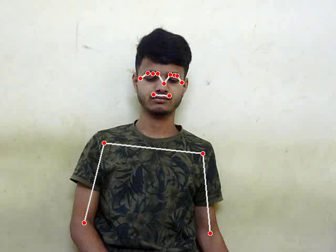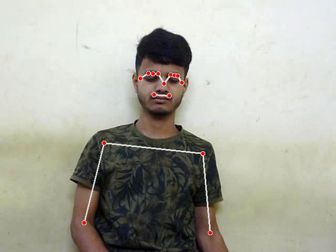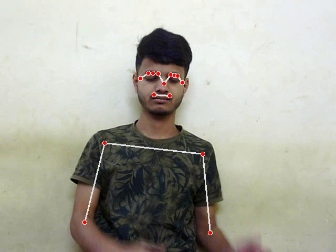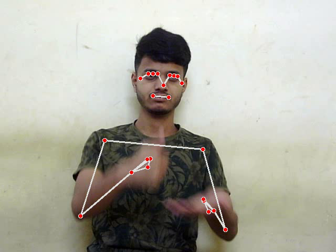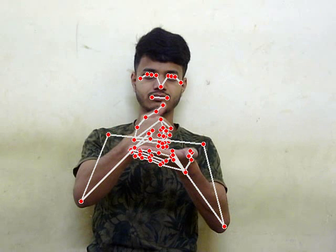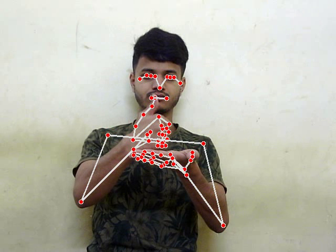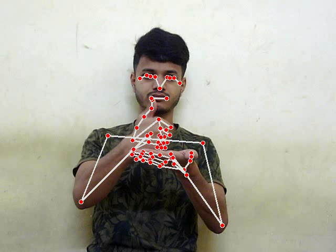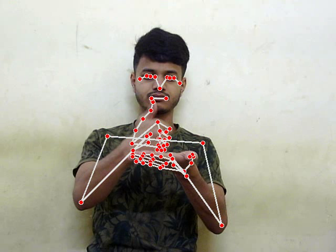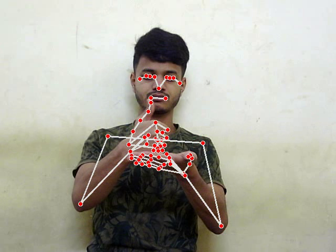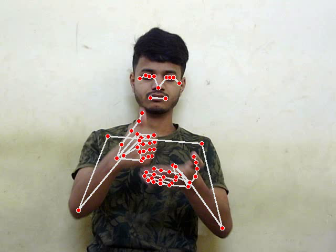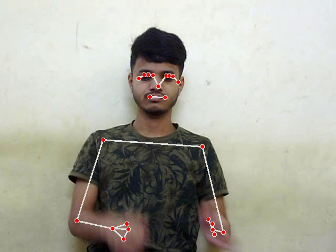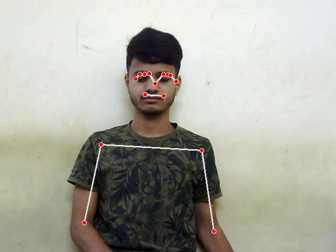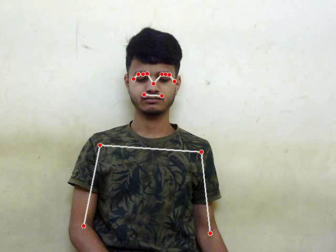help